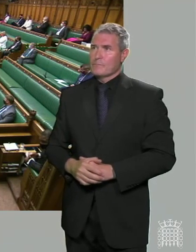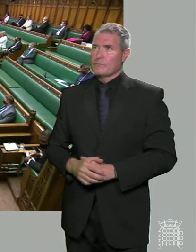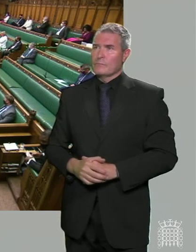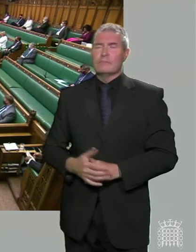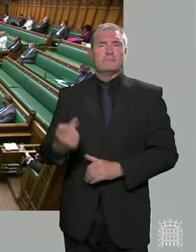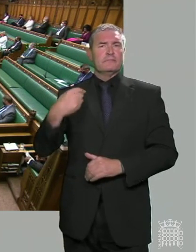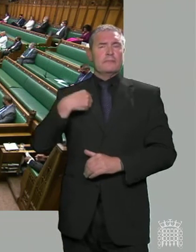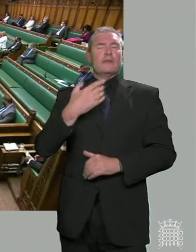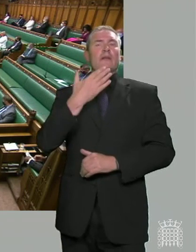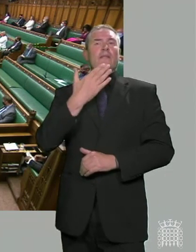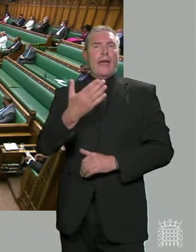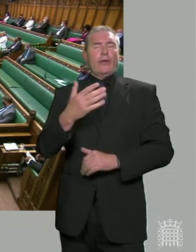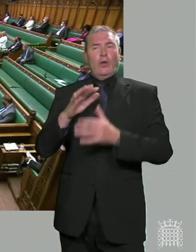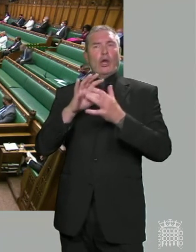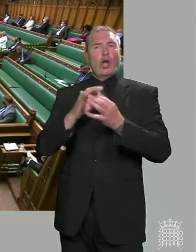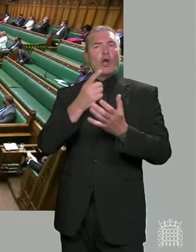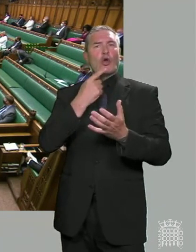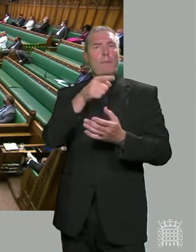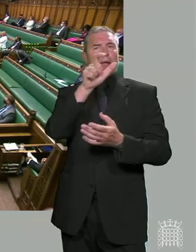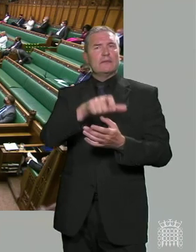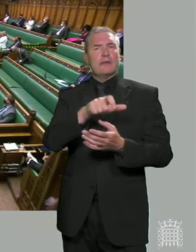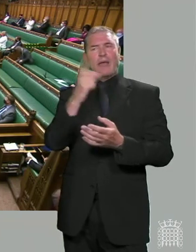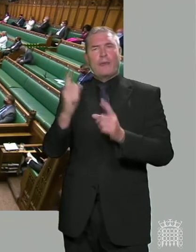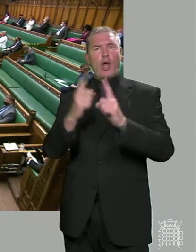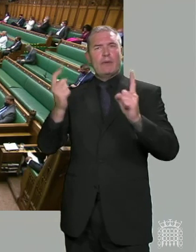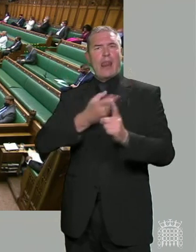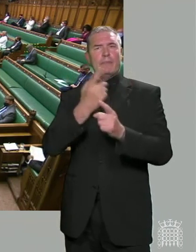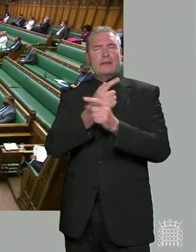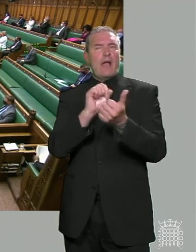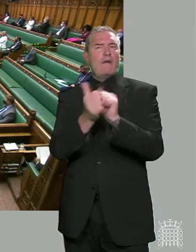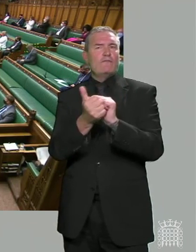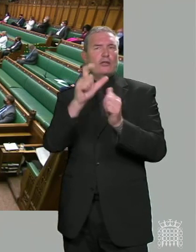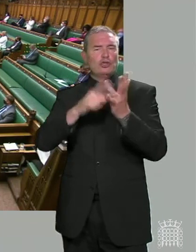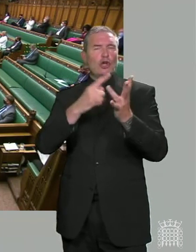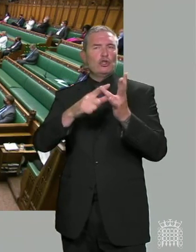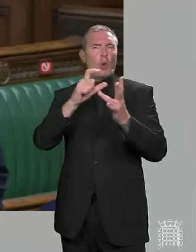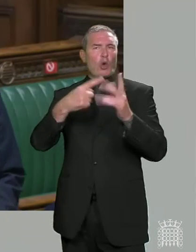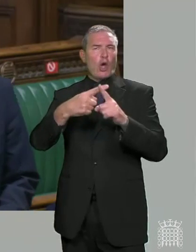I associate myself with the comments of the Prime Minister and the Leader of the Opposition about our friend Jo Cox.